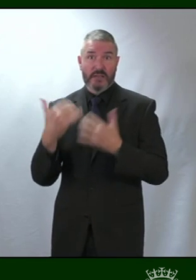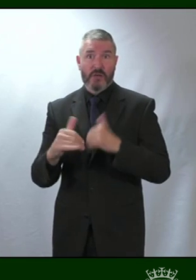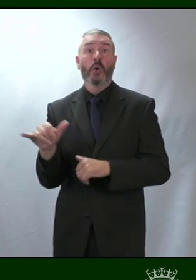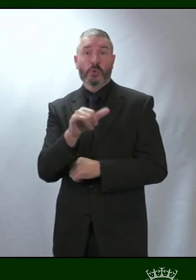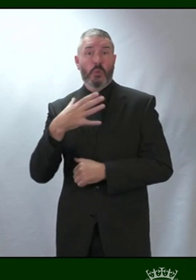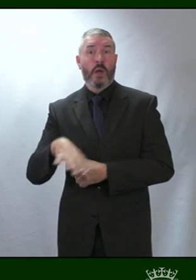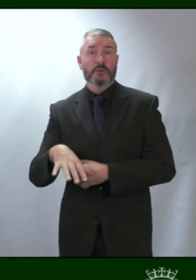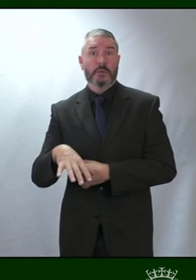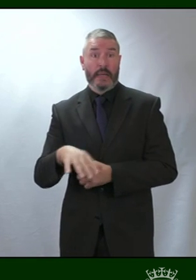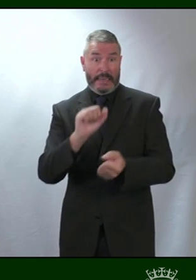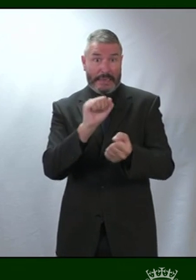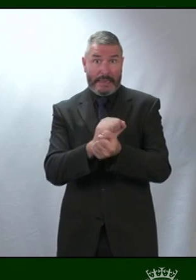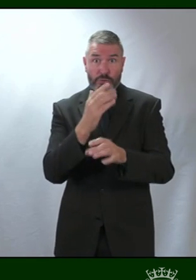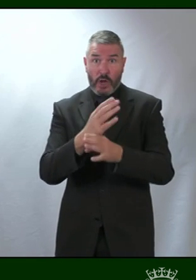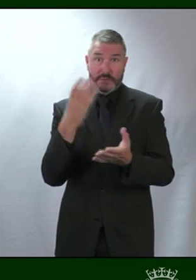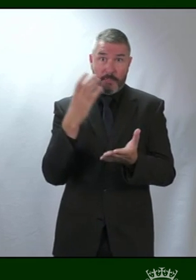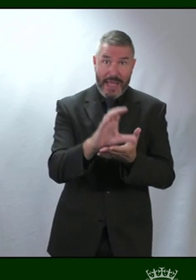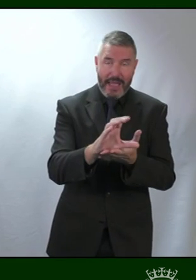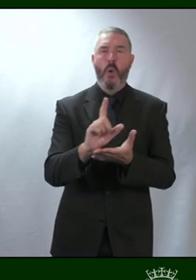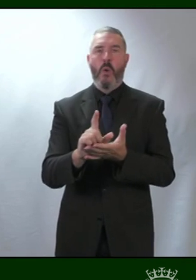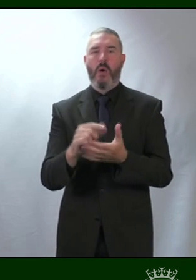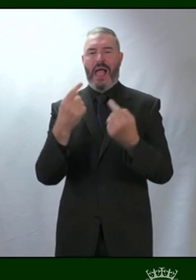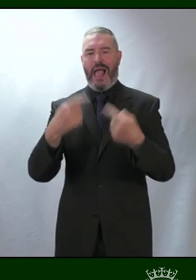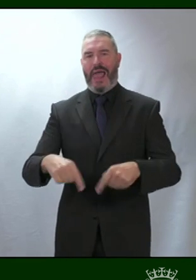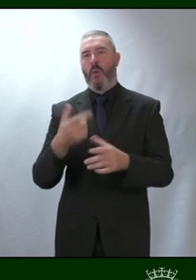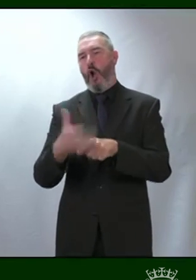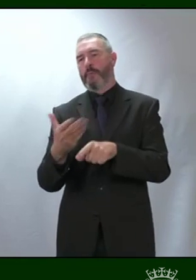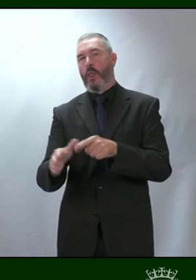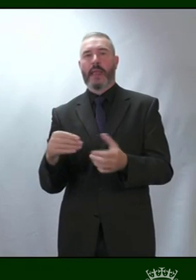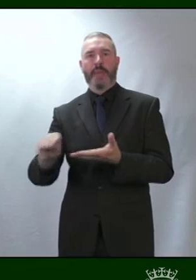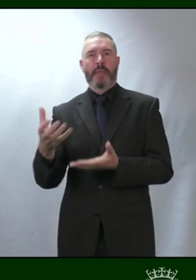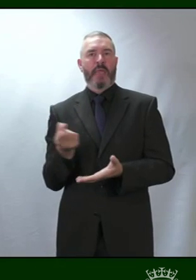Which of those is it going to be? What is the Prime Minister’s vision for “building back better”?